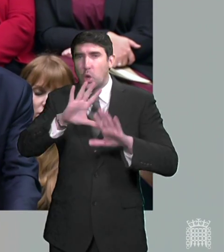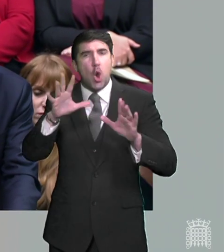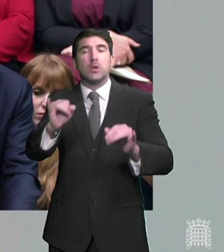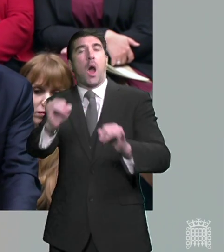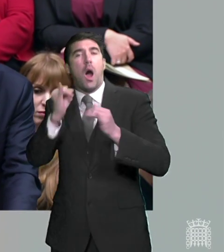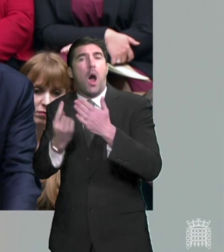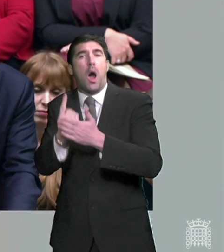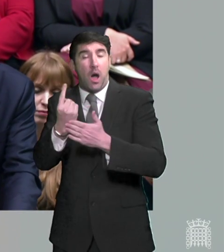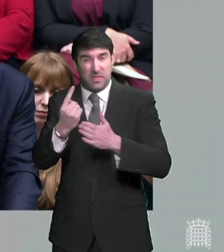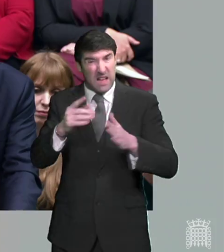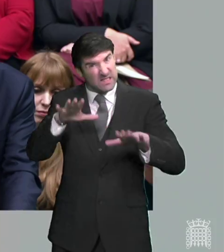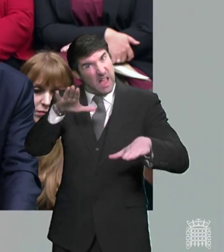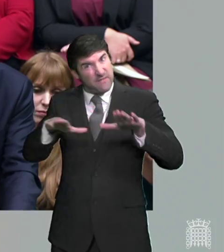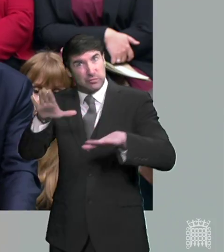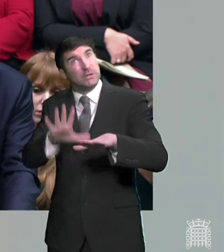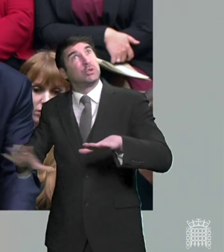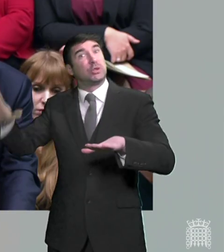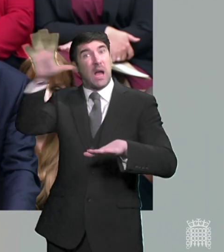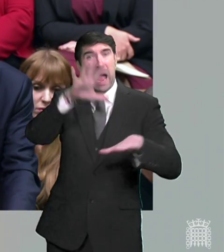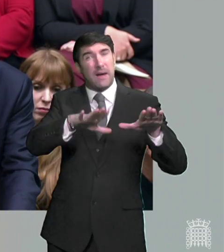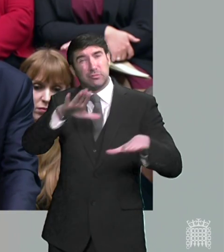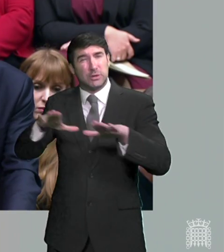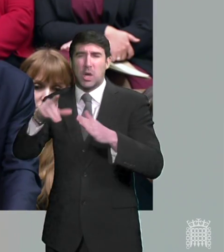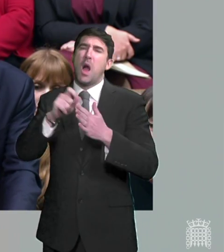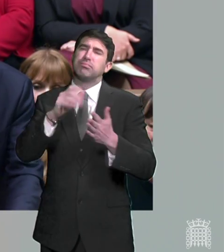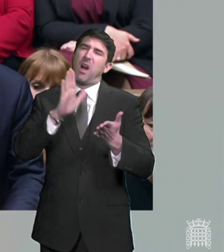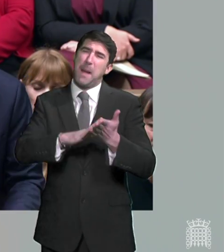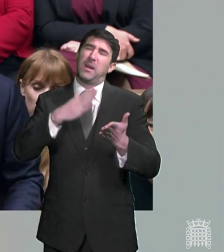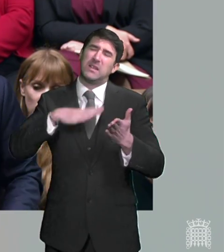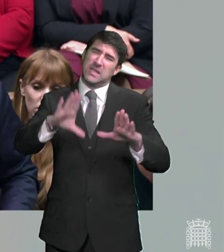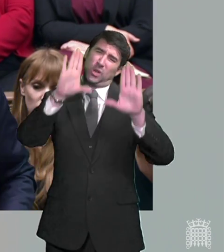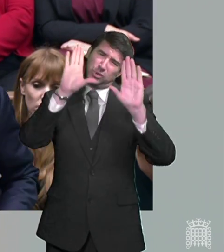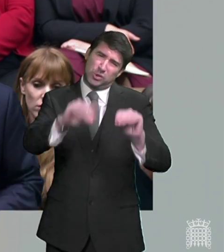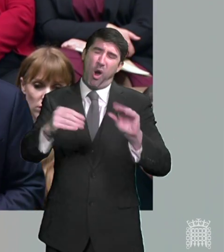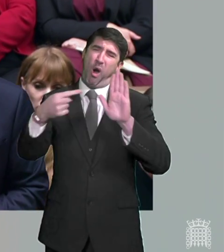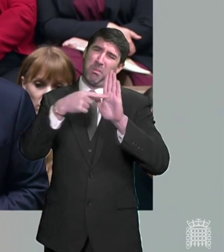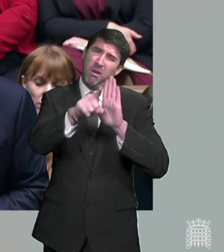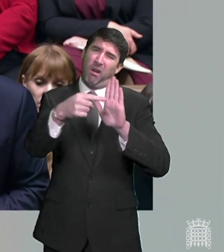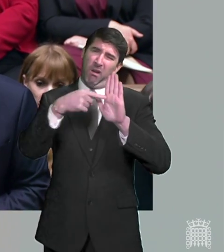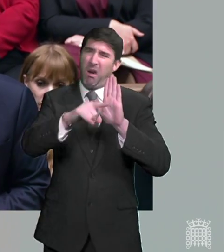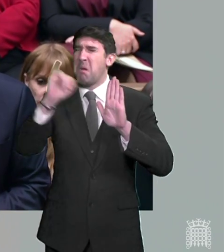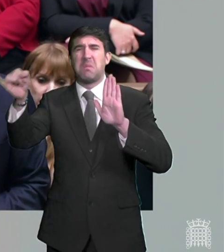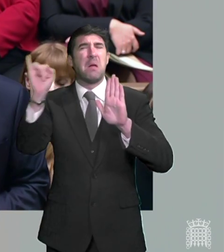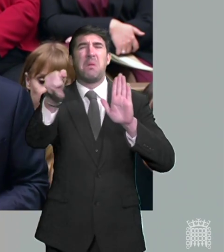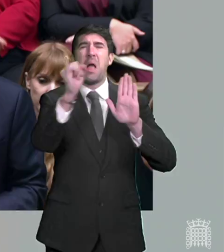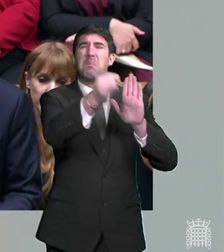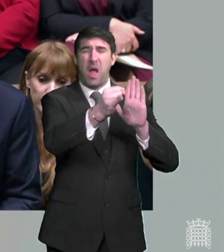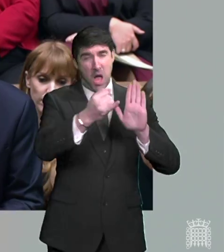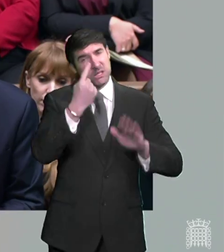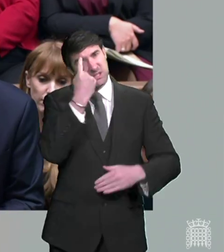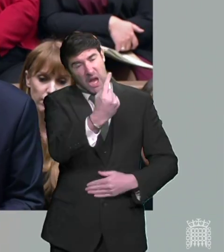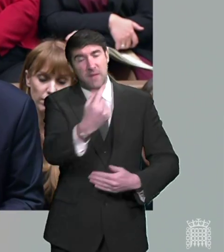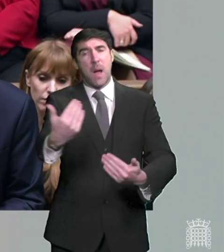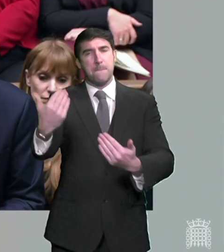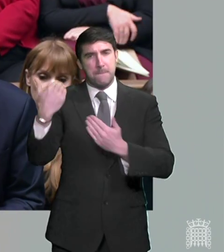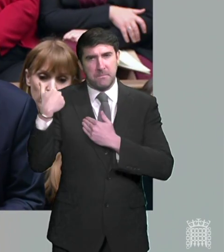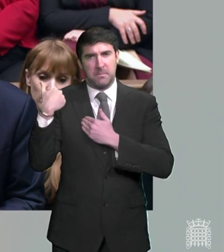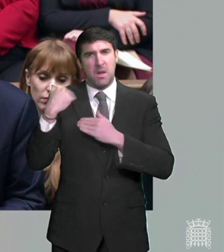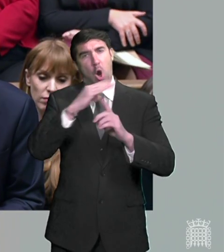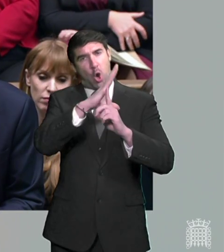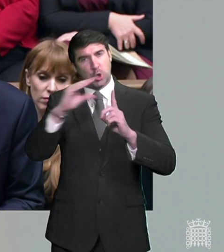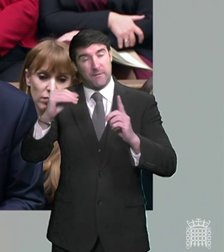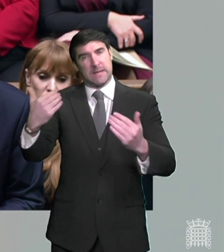So for one week, will the Prime Minister stop blaming others, take some responsibility and just admit that under his watch the NHS is in crisis, isn’t it?